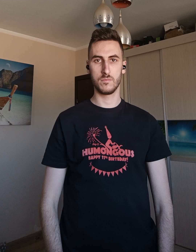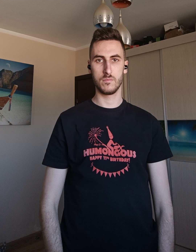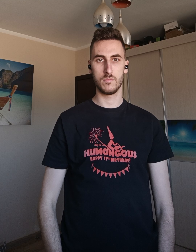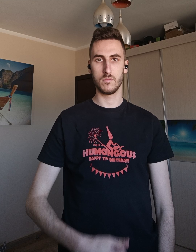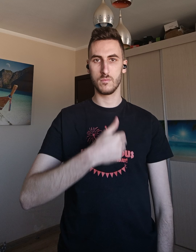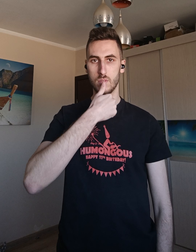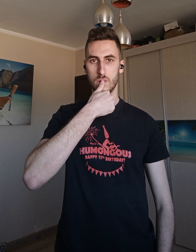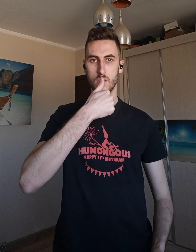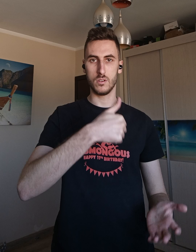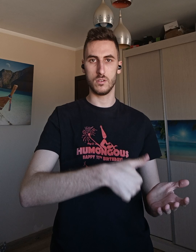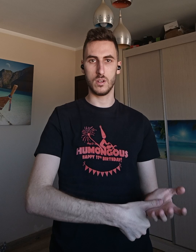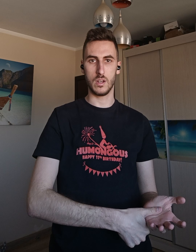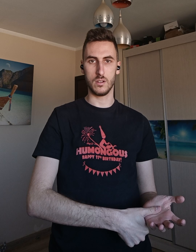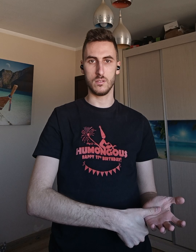דואר